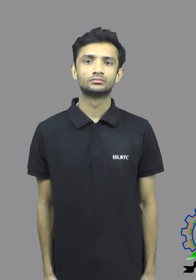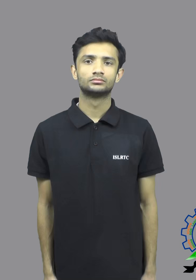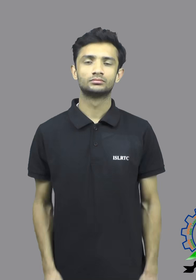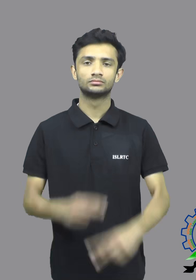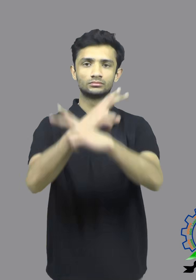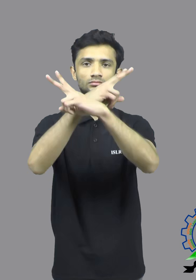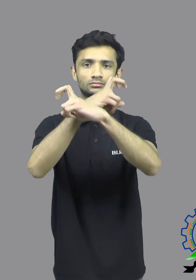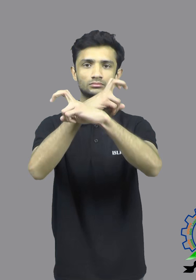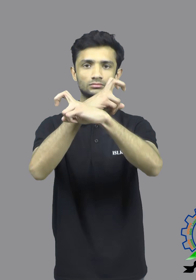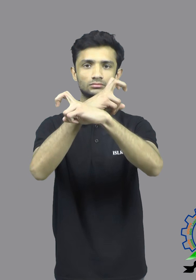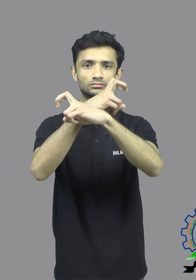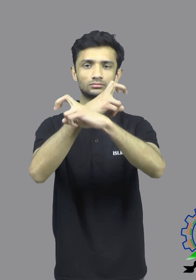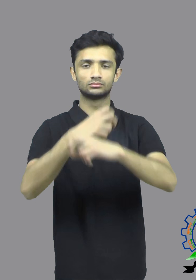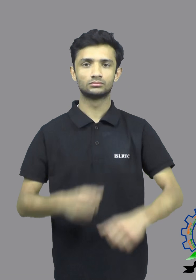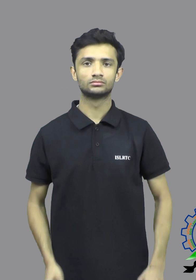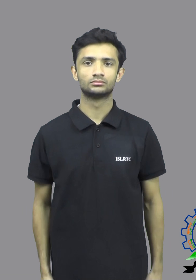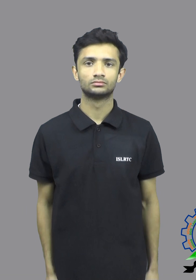Austria